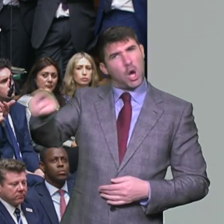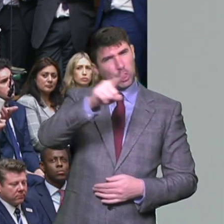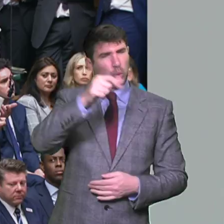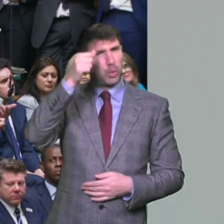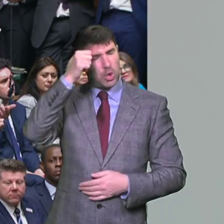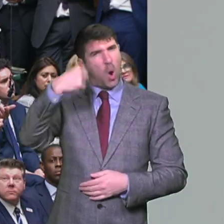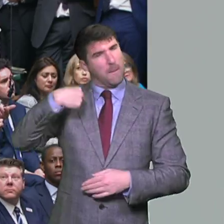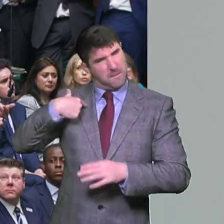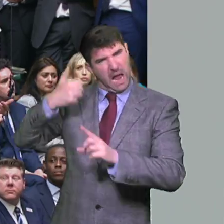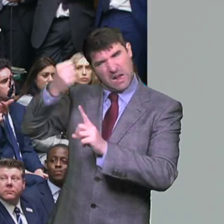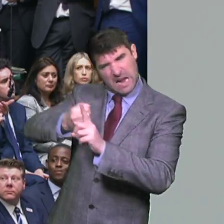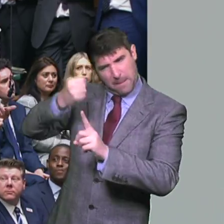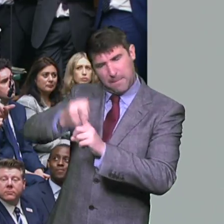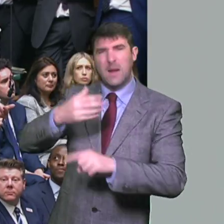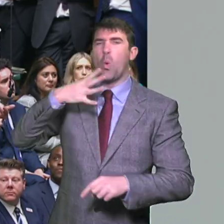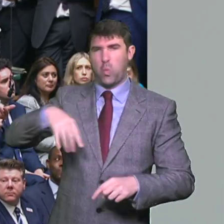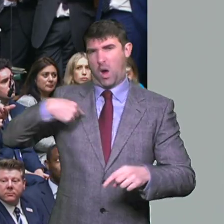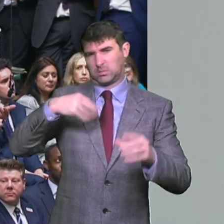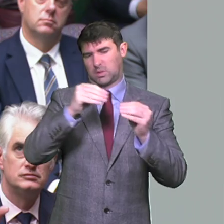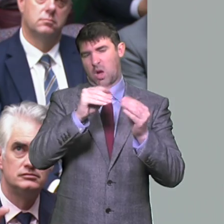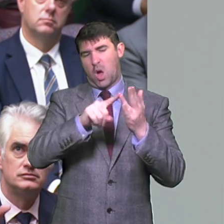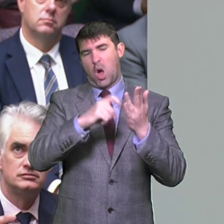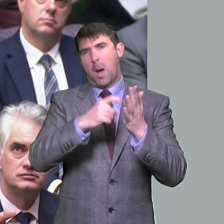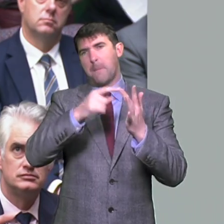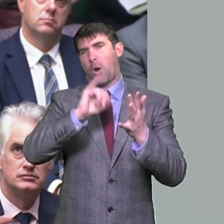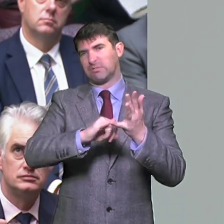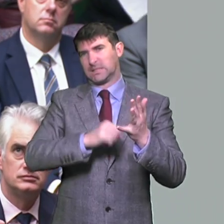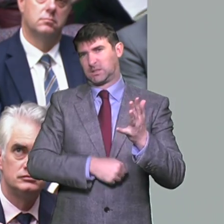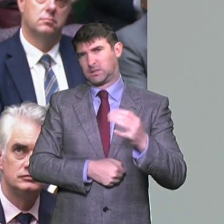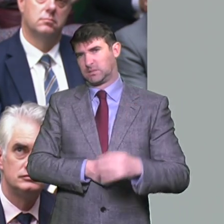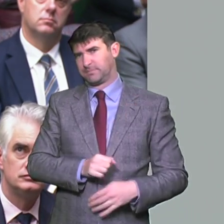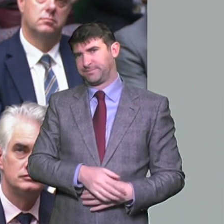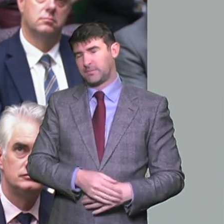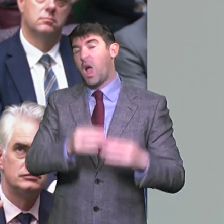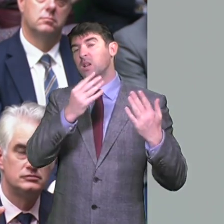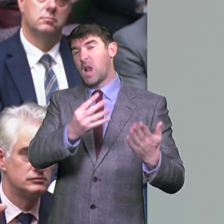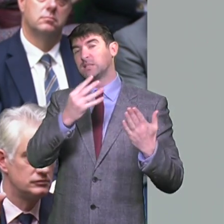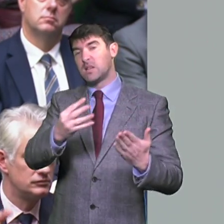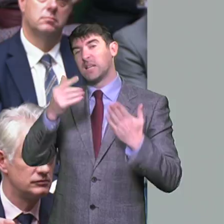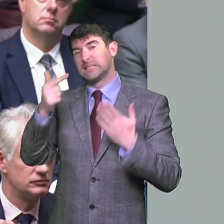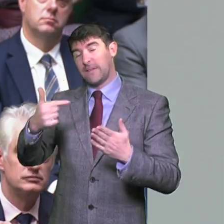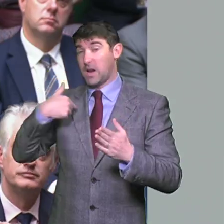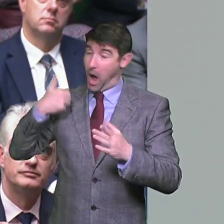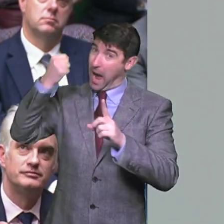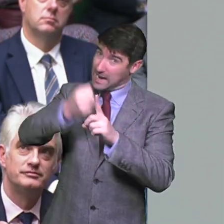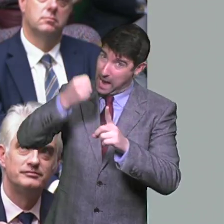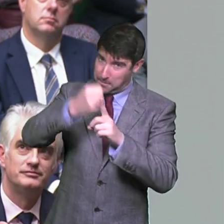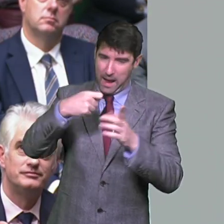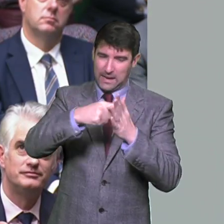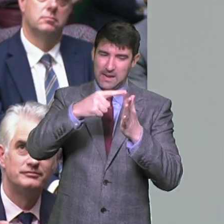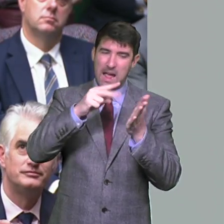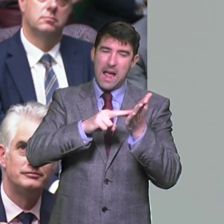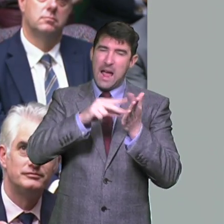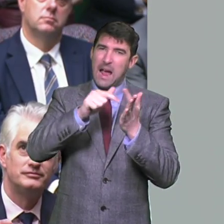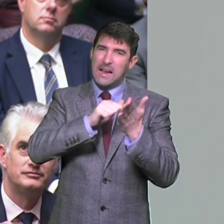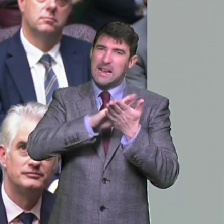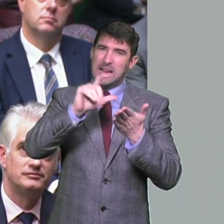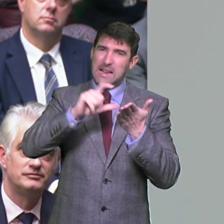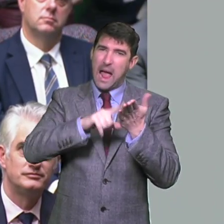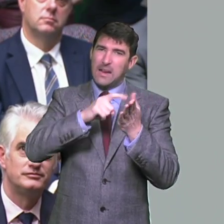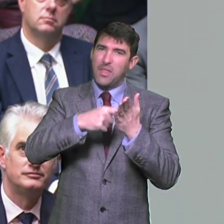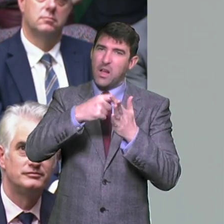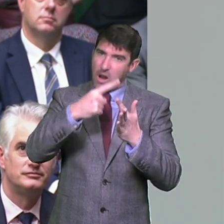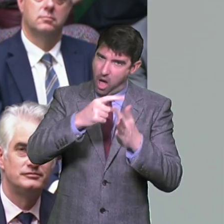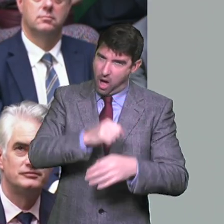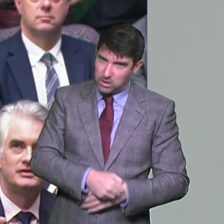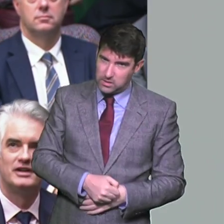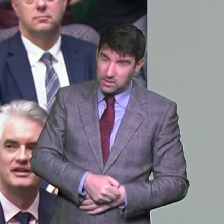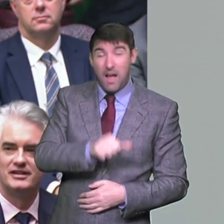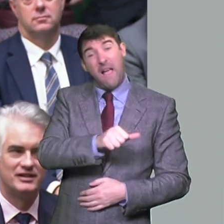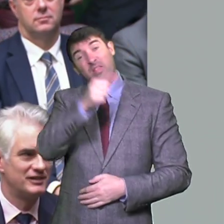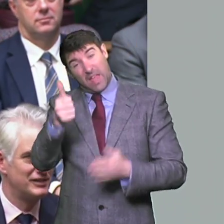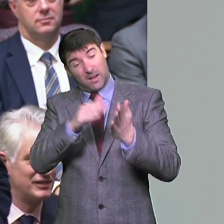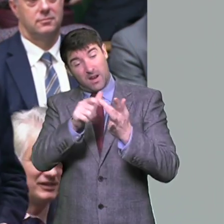In ’97, I campaigned for Kenneth Clarke and then for Michael Portillo, so I cannot always get it right